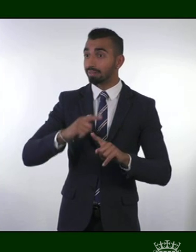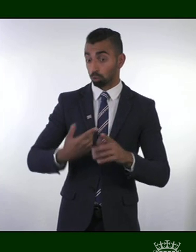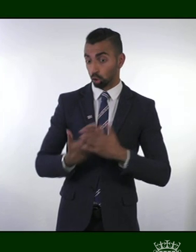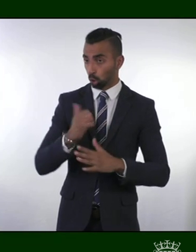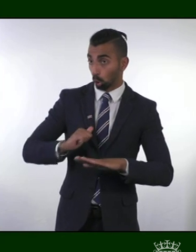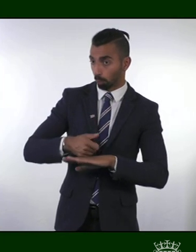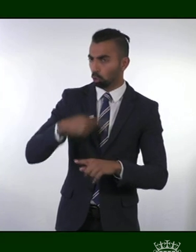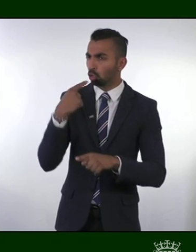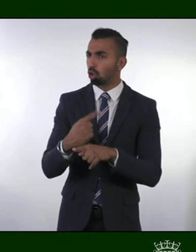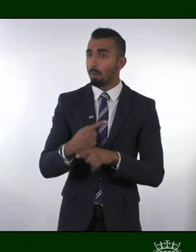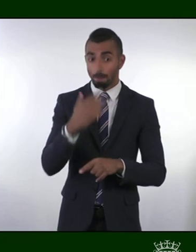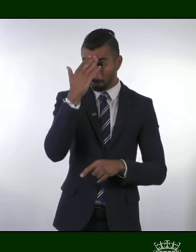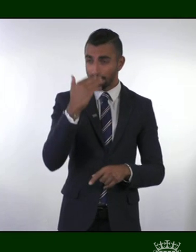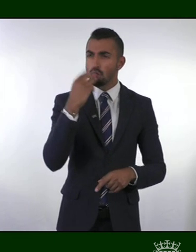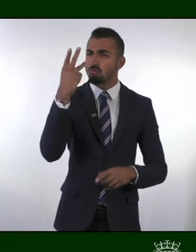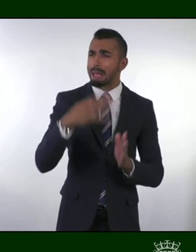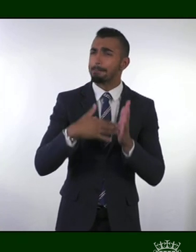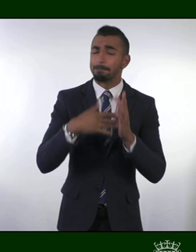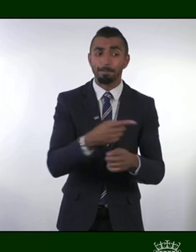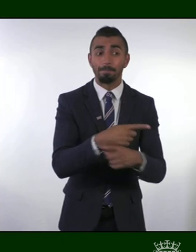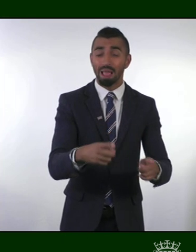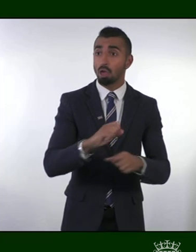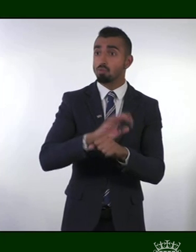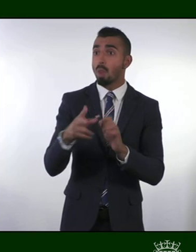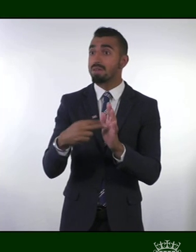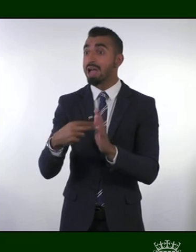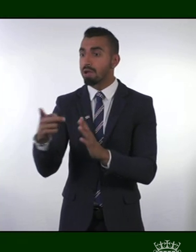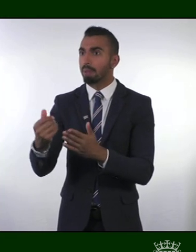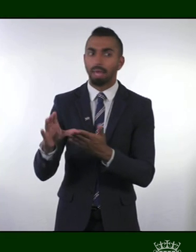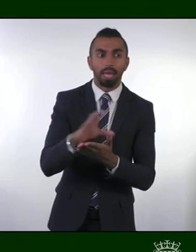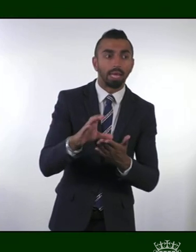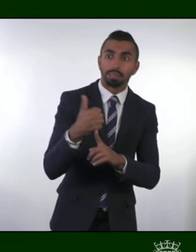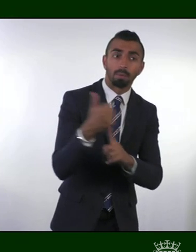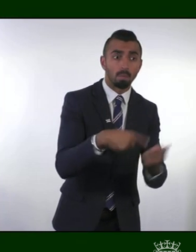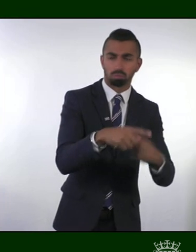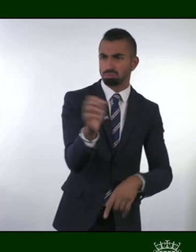I note that the Chancellor has avoided answering questions on this matter so far today.